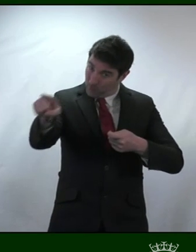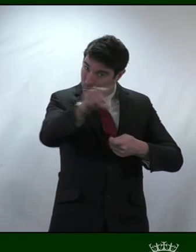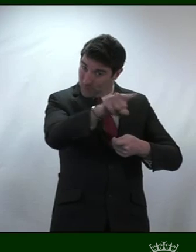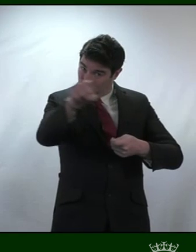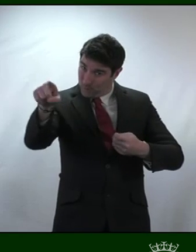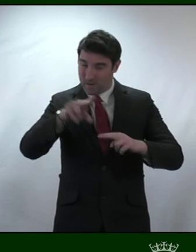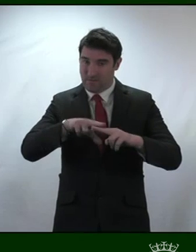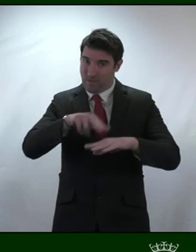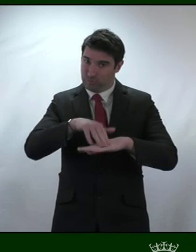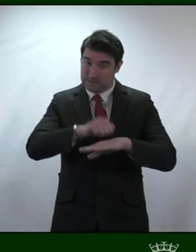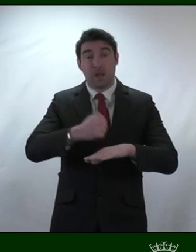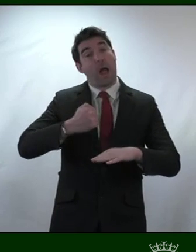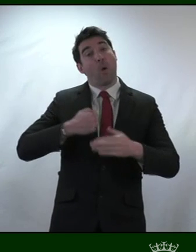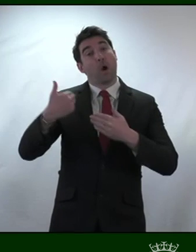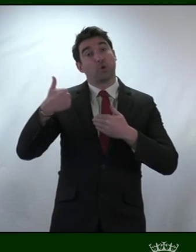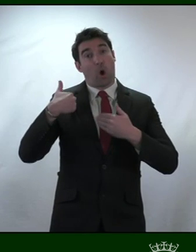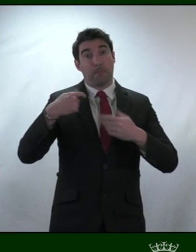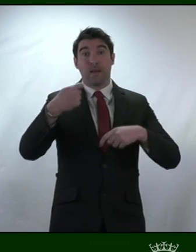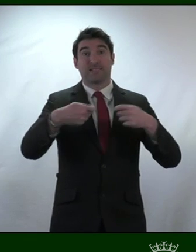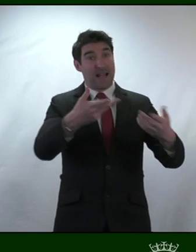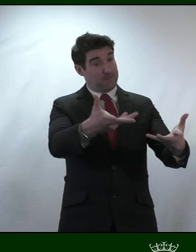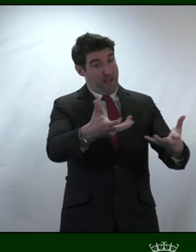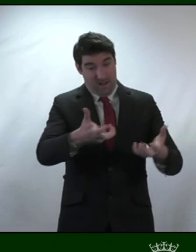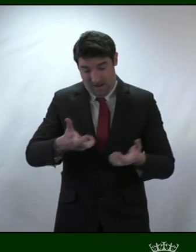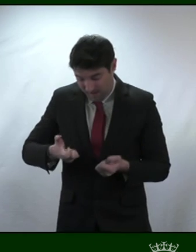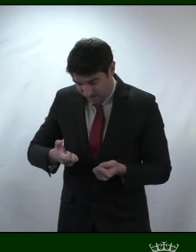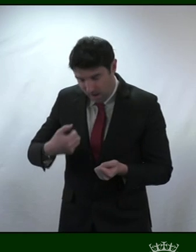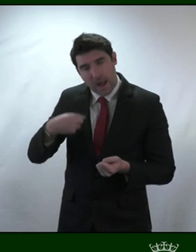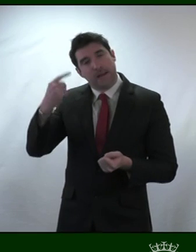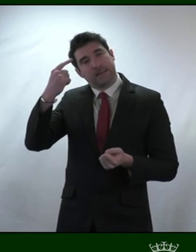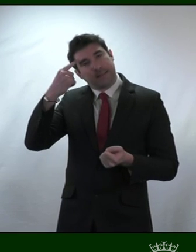I am delighted that, thanks in part to the campaigning by my hon.